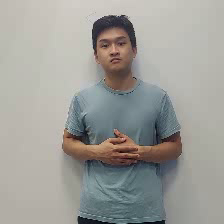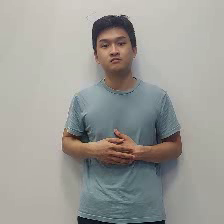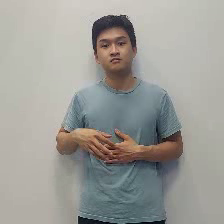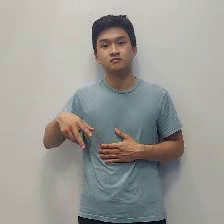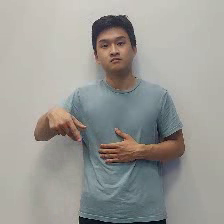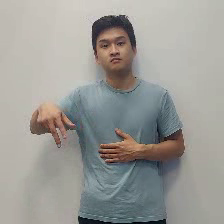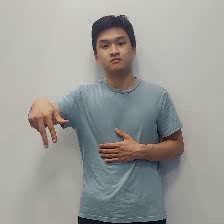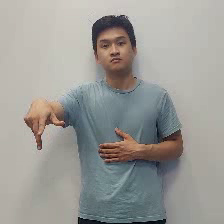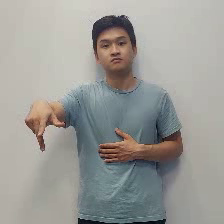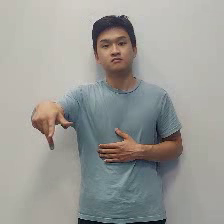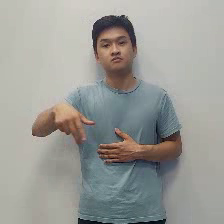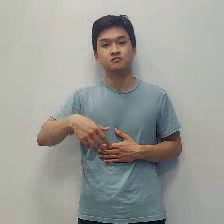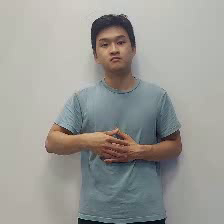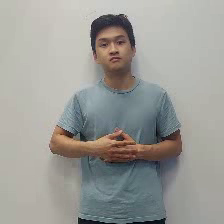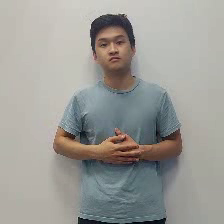Đi